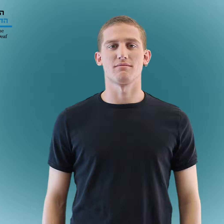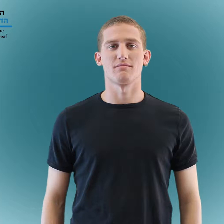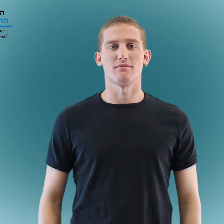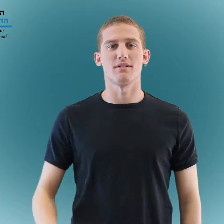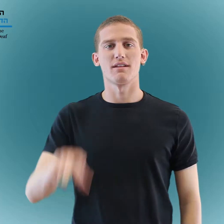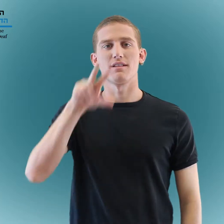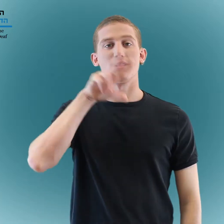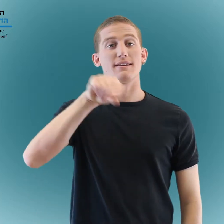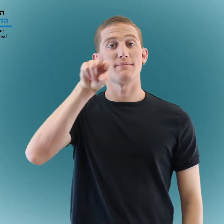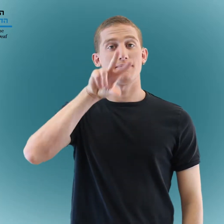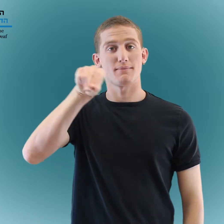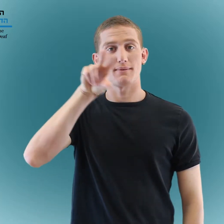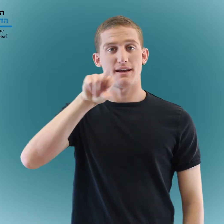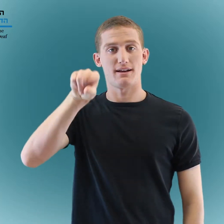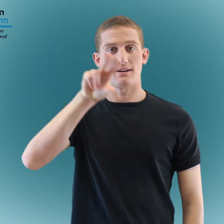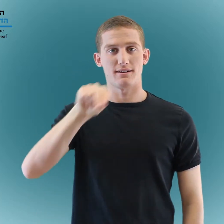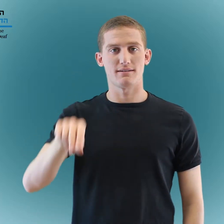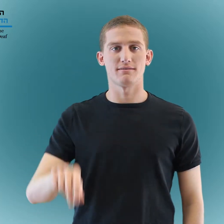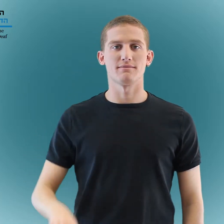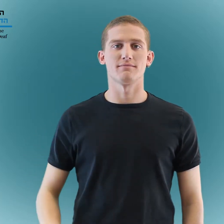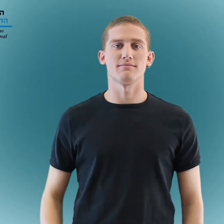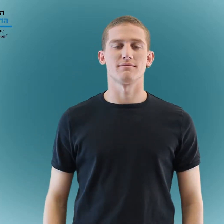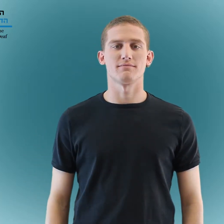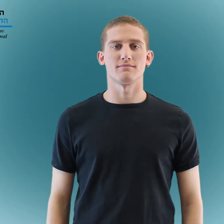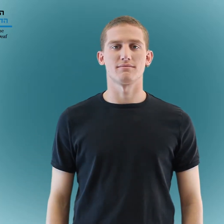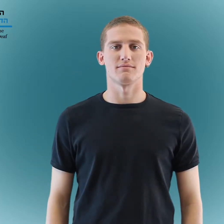לדבר